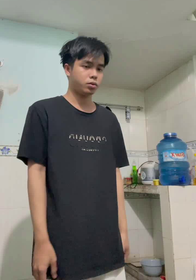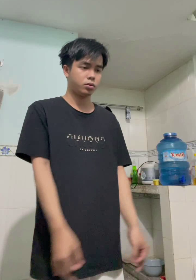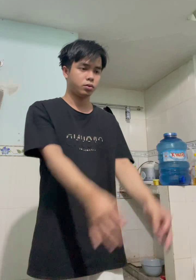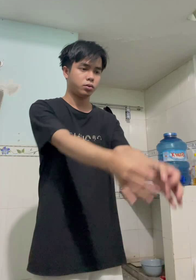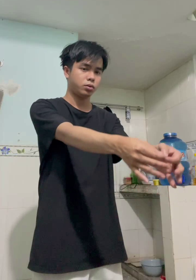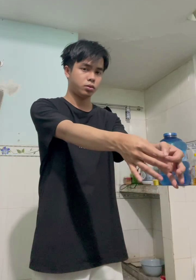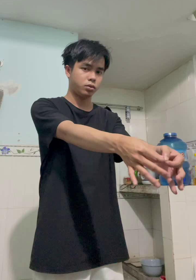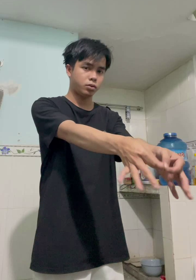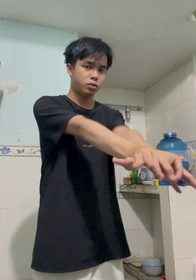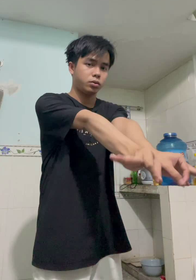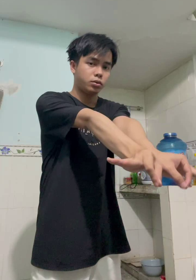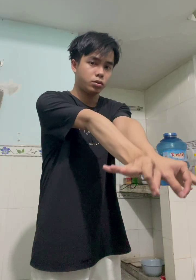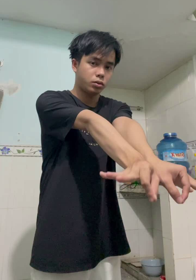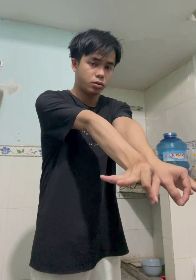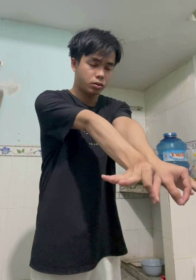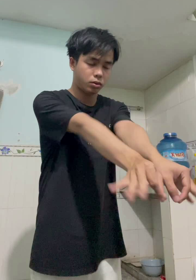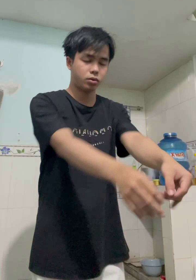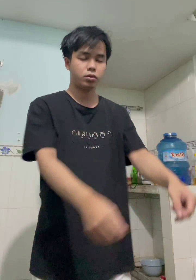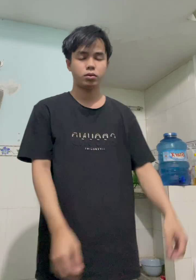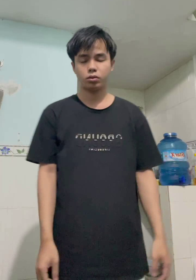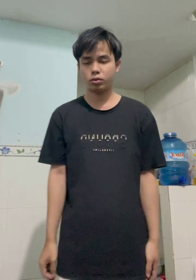cai gi